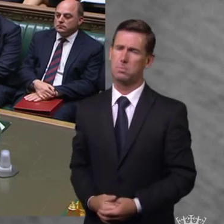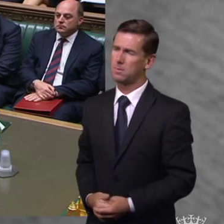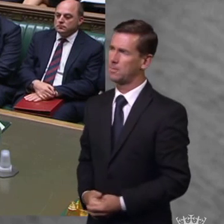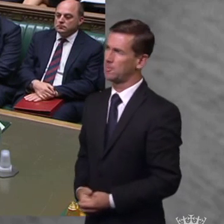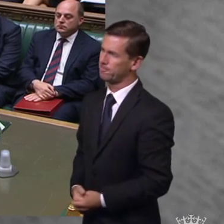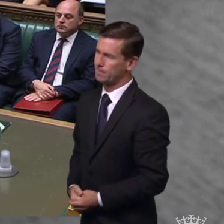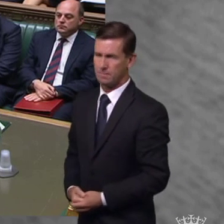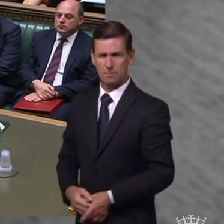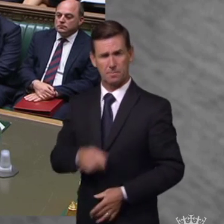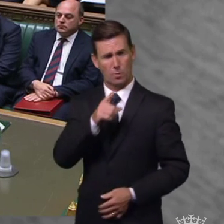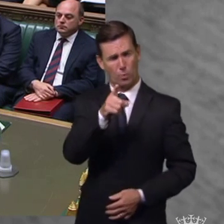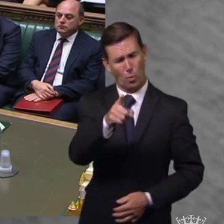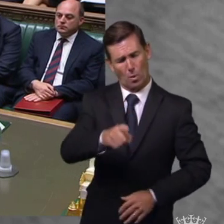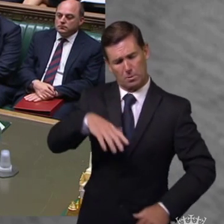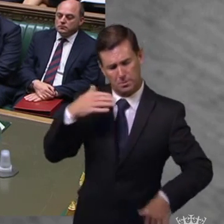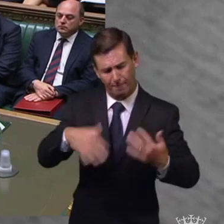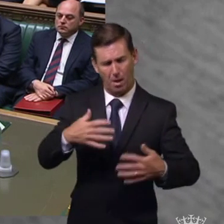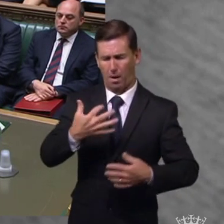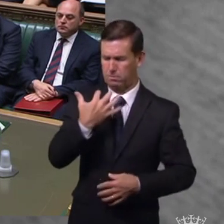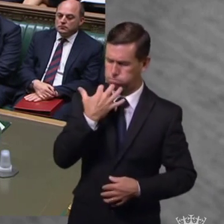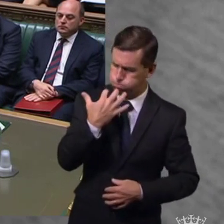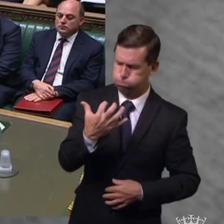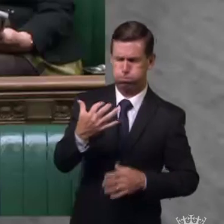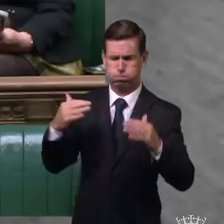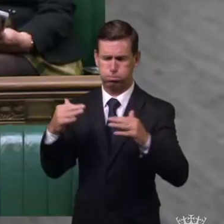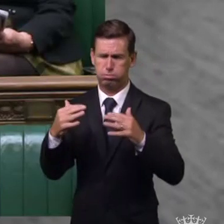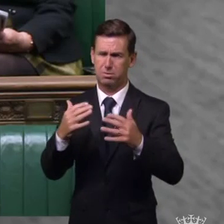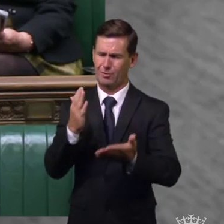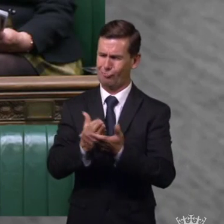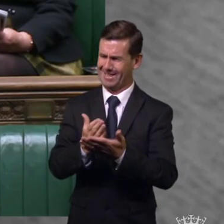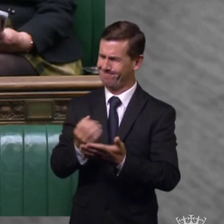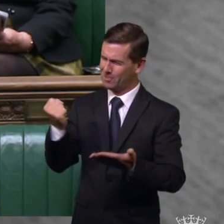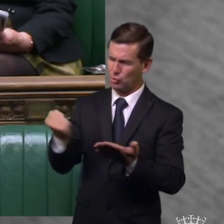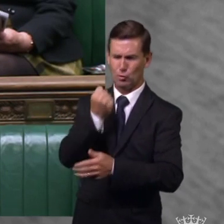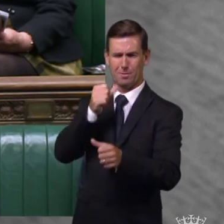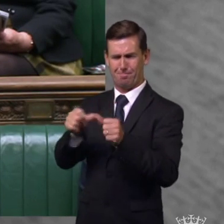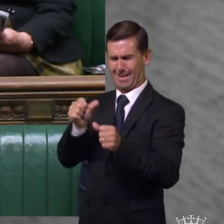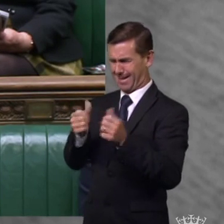Your sacrifice deserves better than this, and so do the Afghan people.